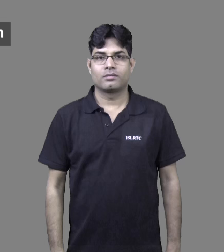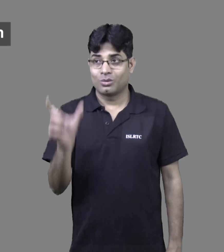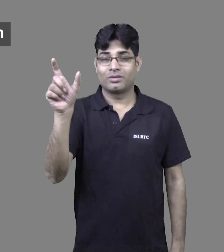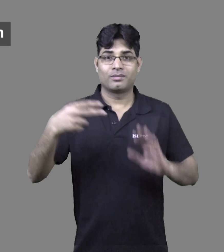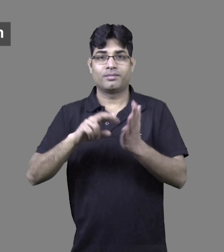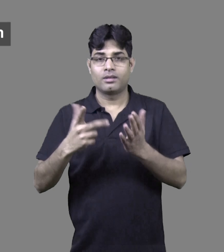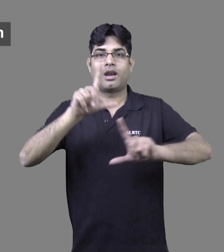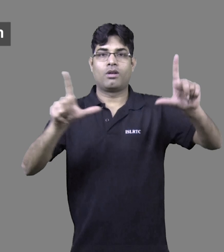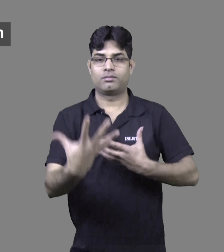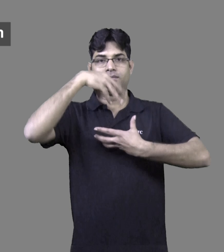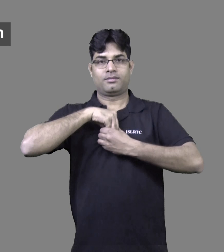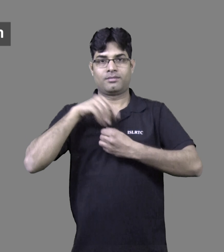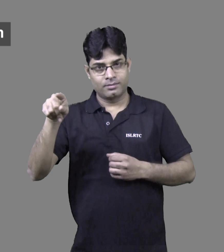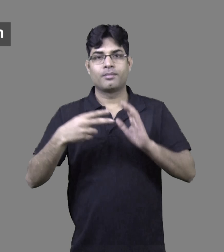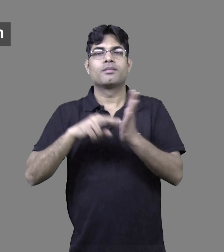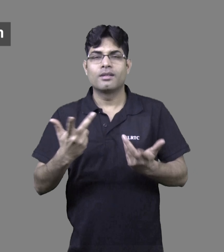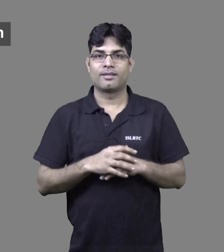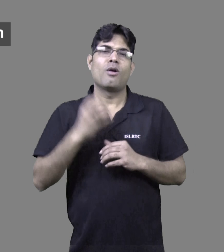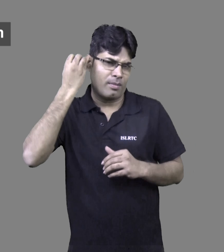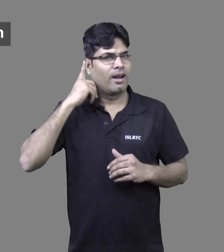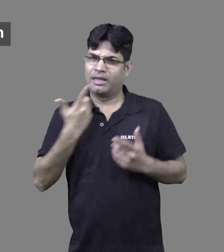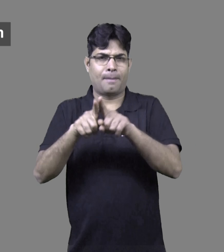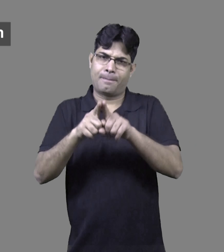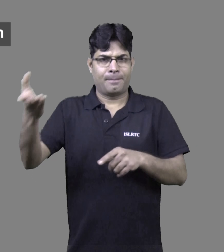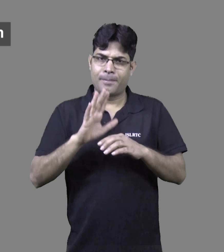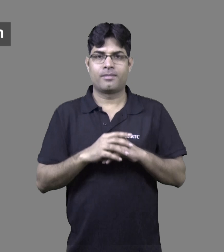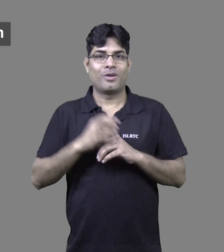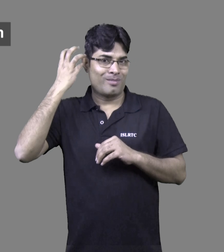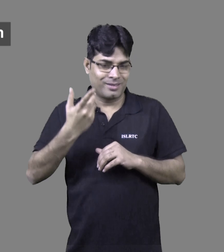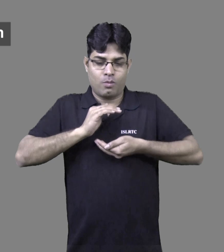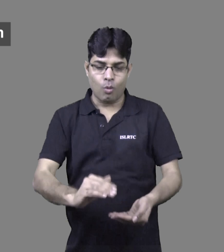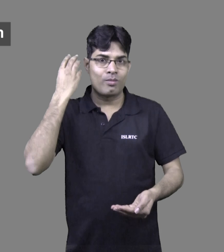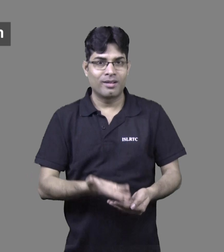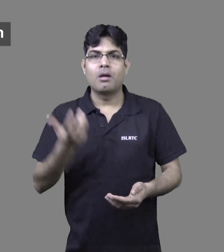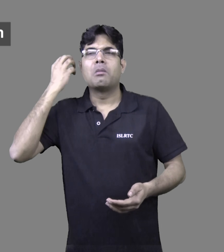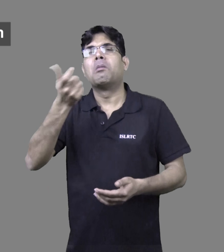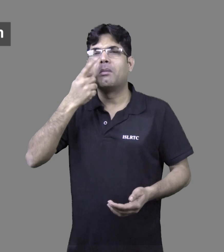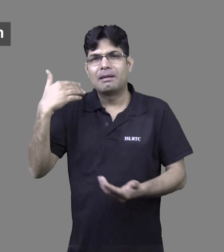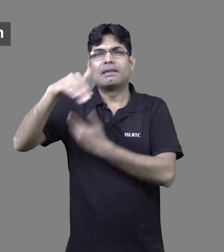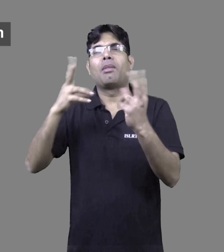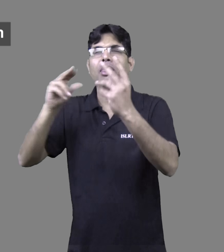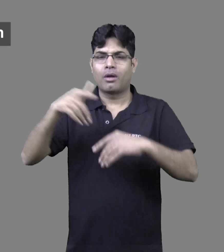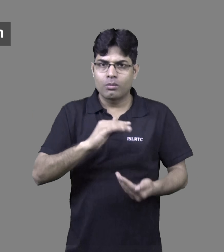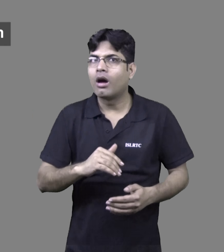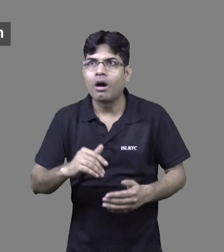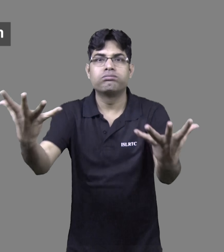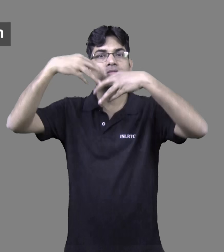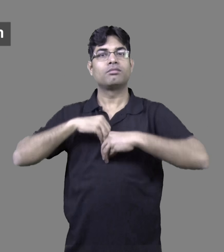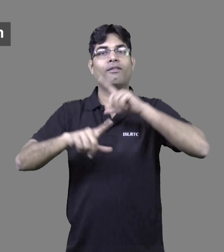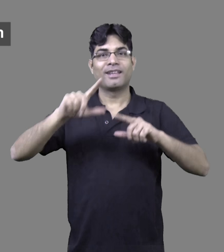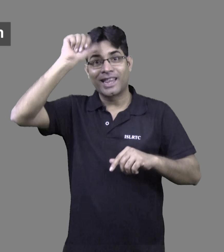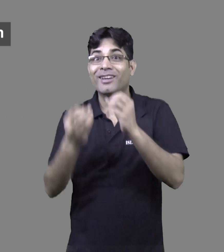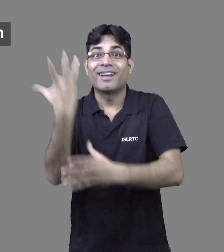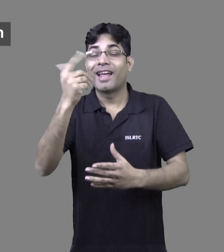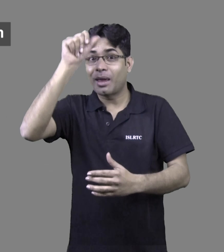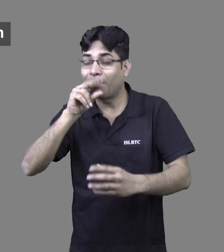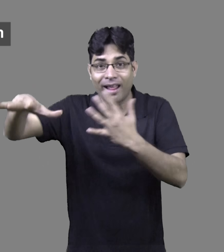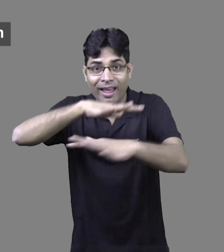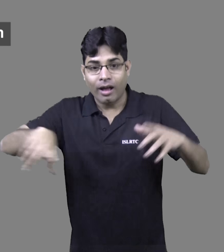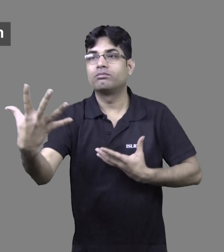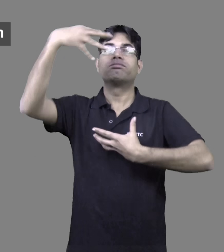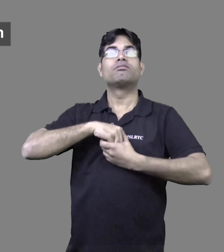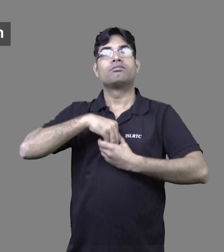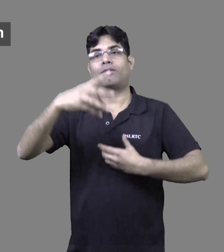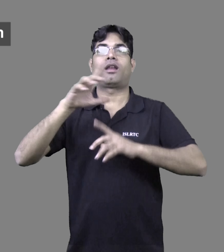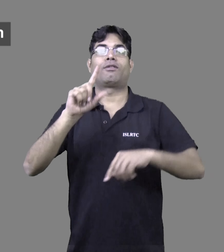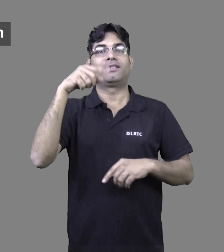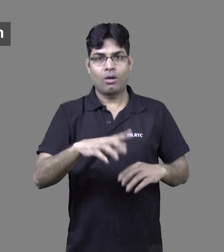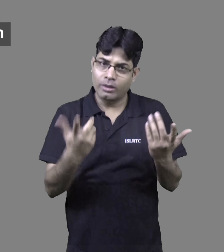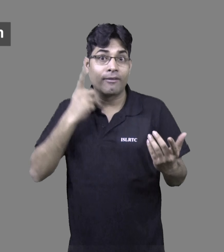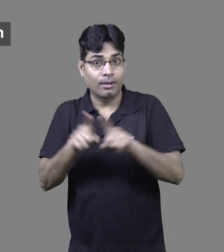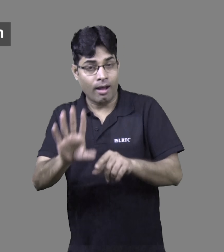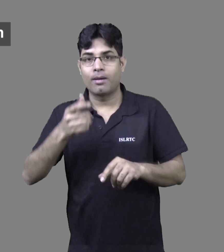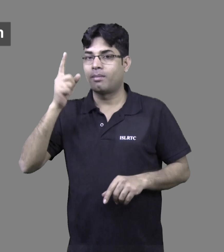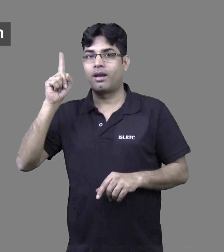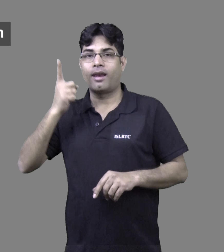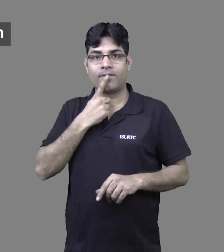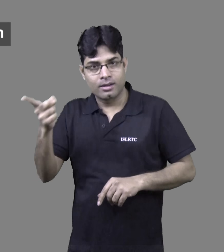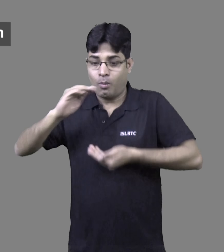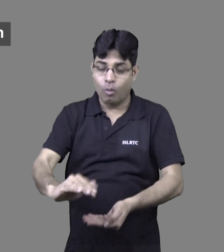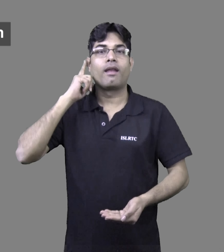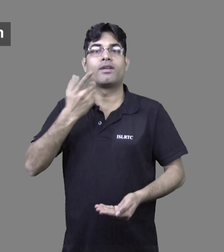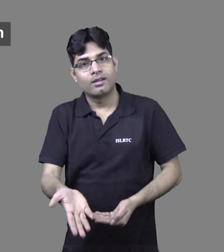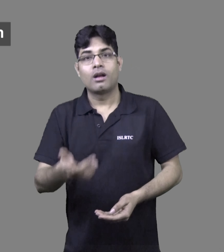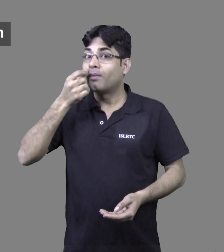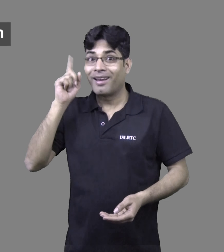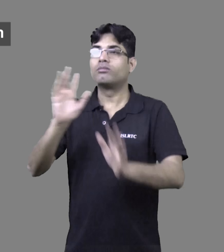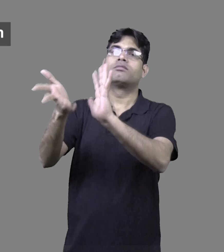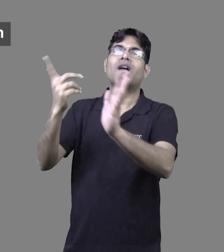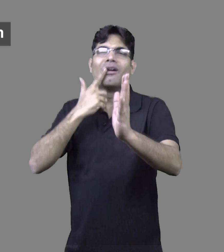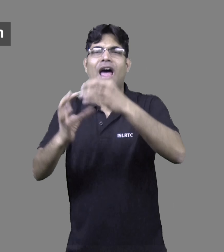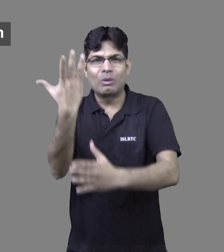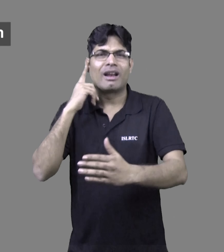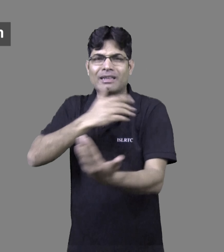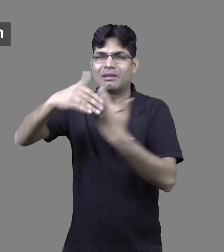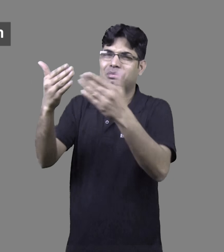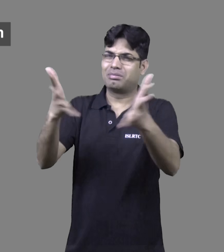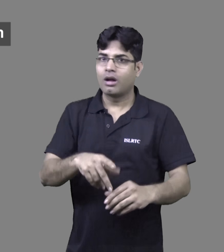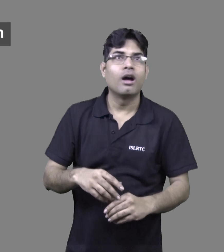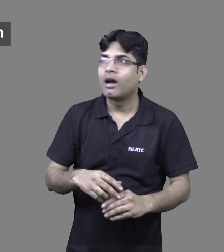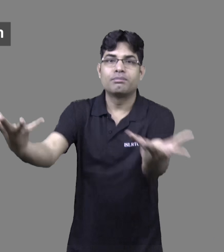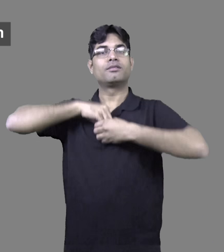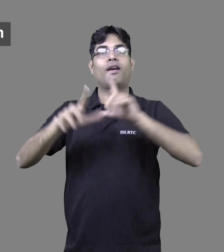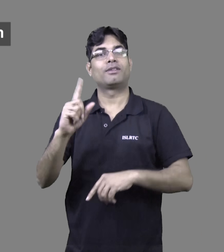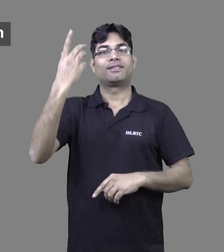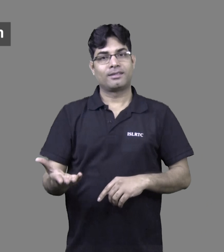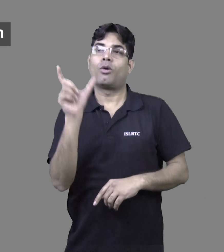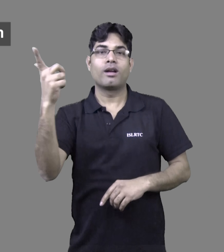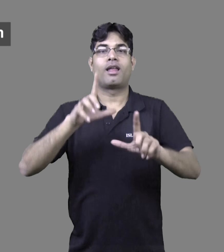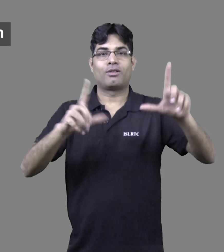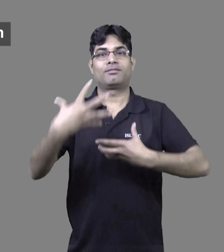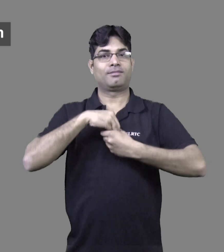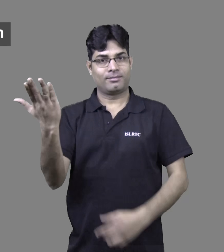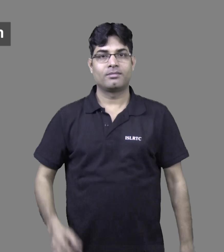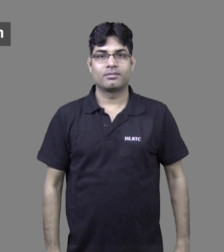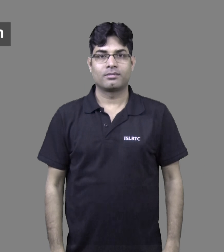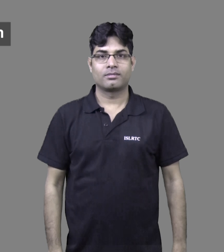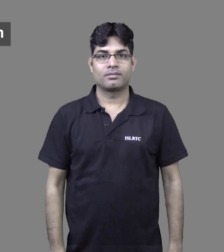Language Acquisition